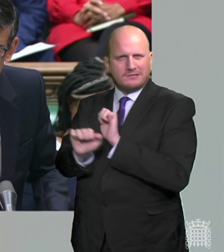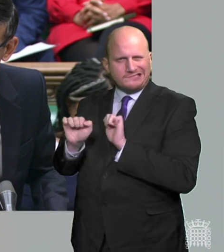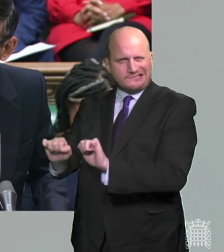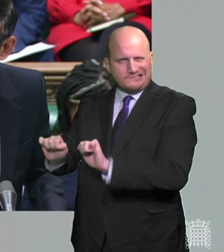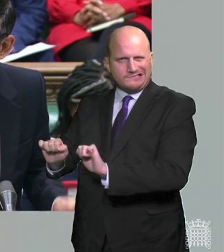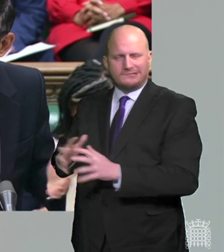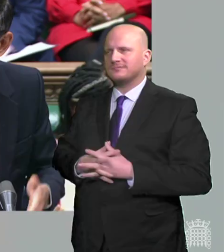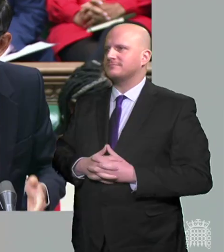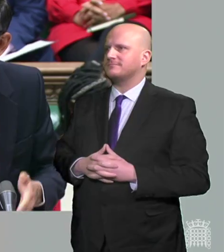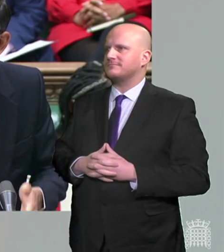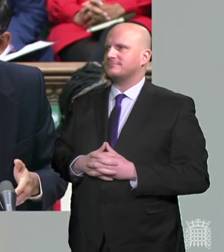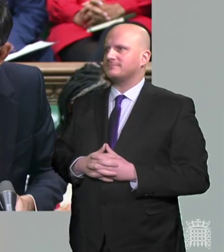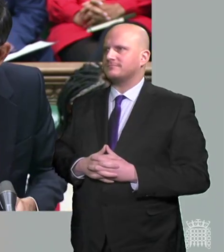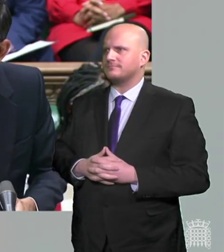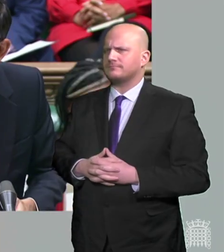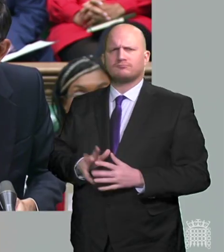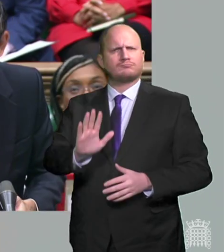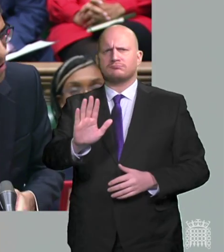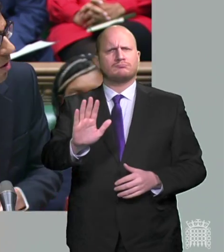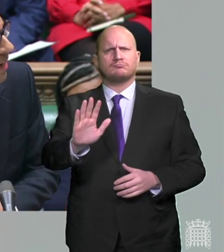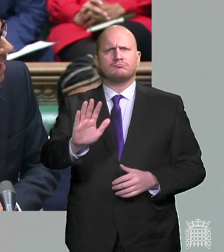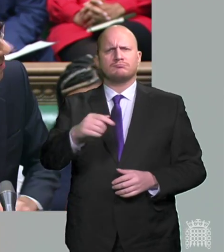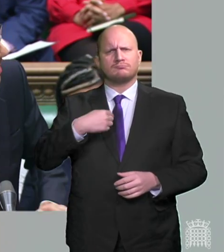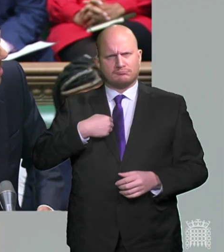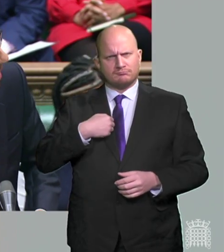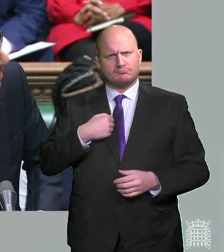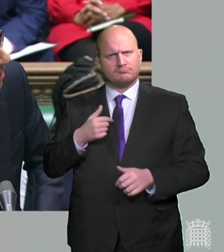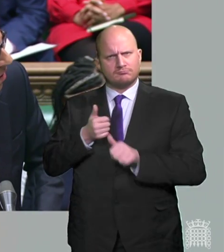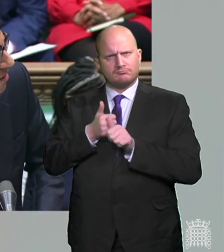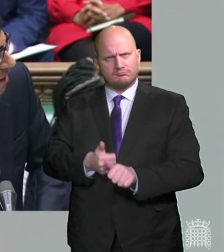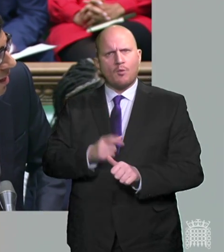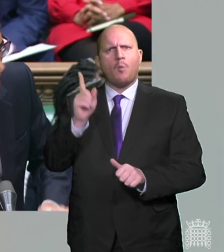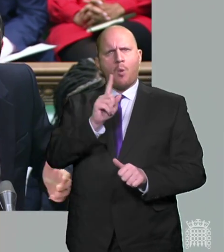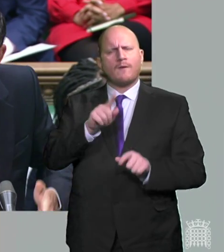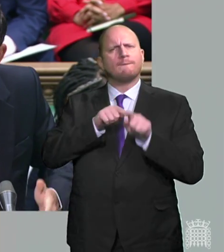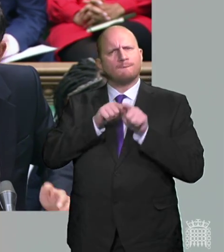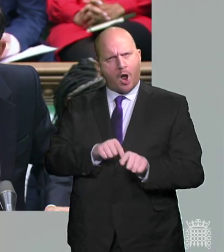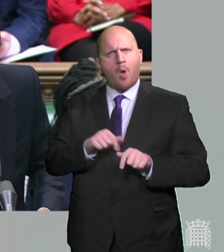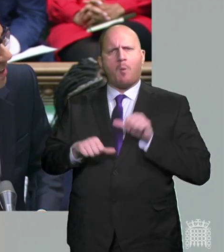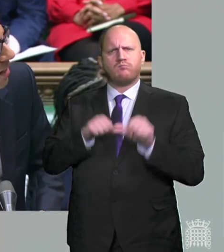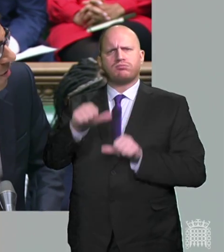What I am standing up for is proper due process. That is why we have an independent adviser.